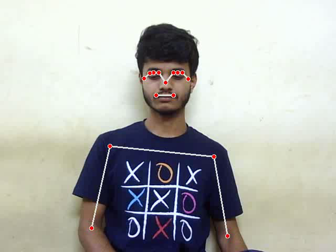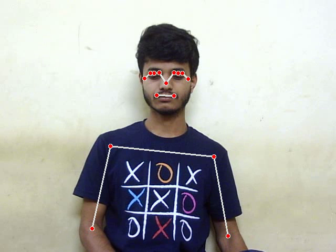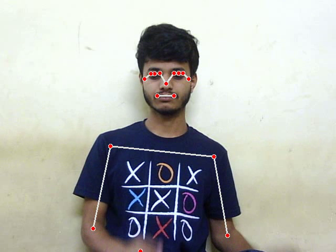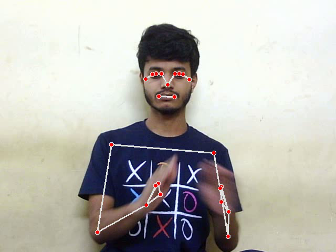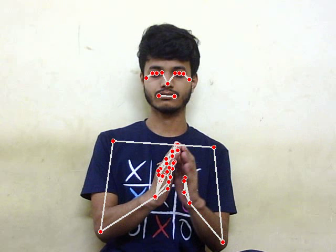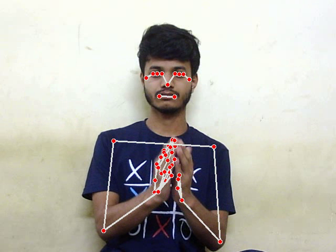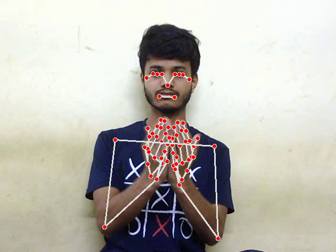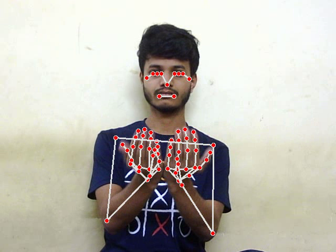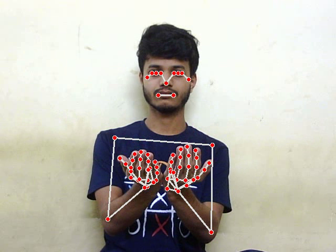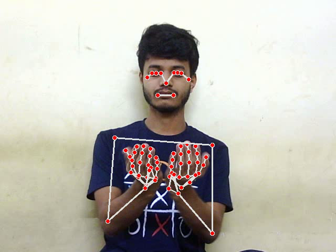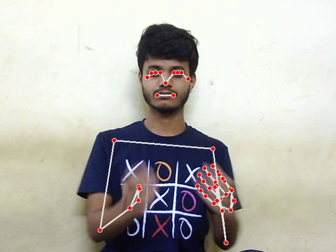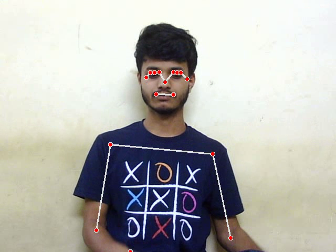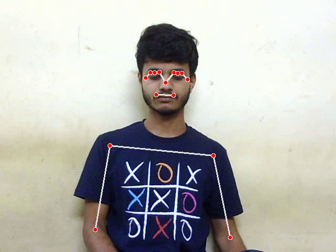book